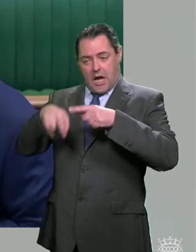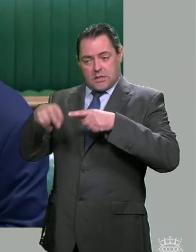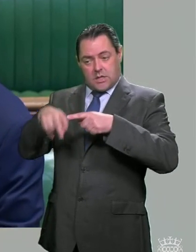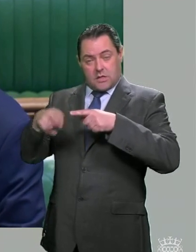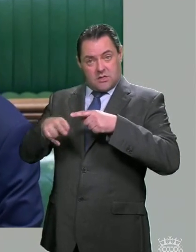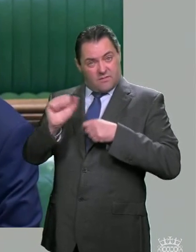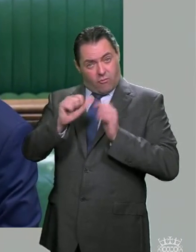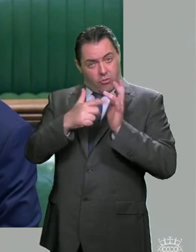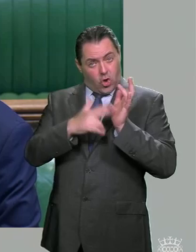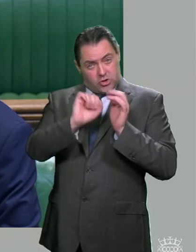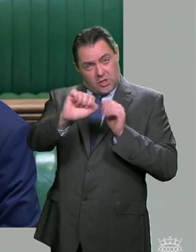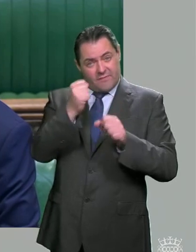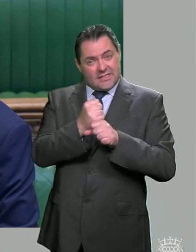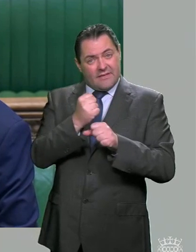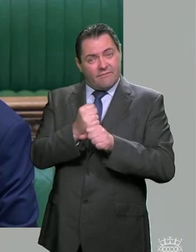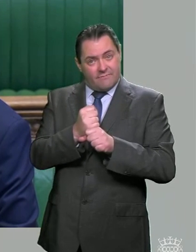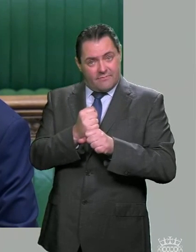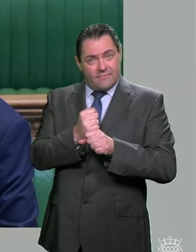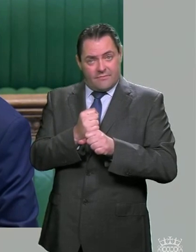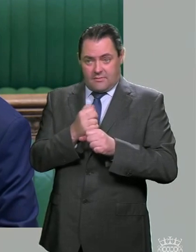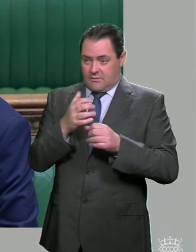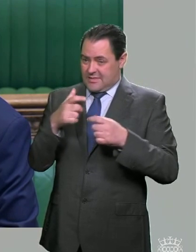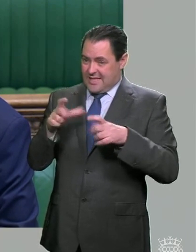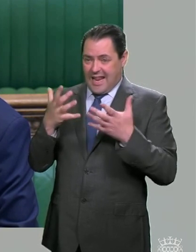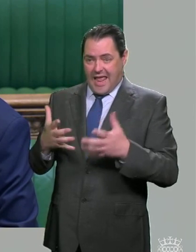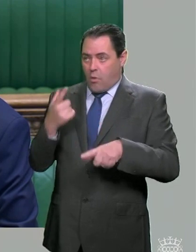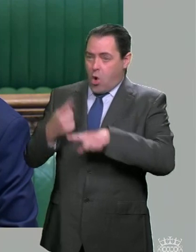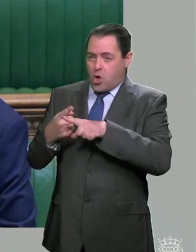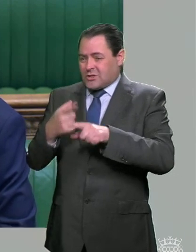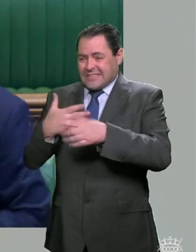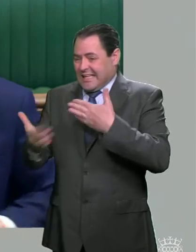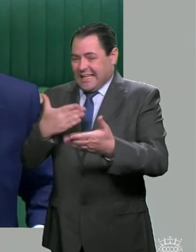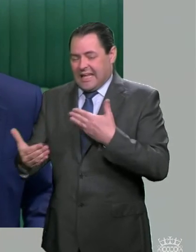Even now, the Government are not showing the urgency and ambition that is needed.